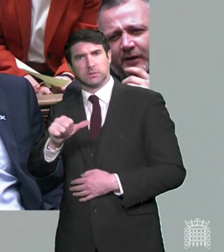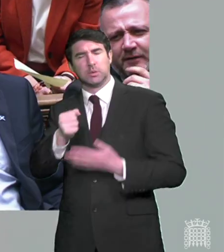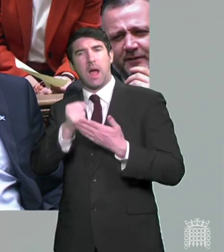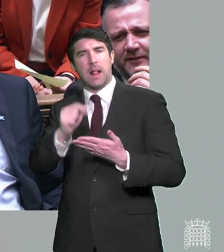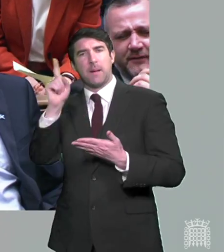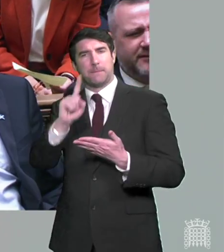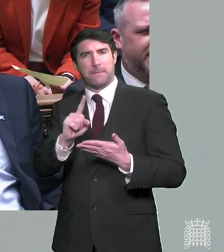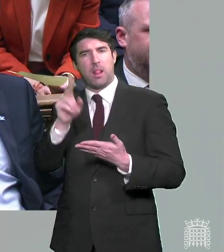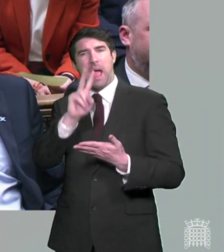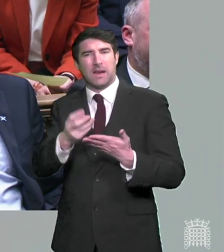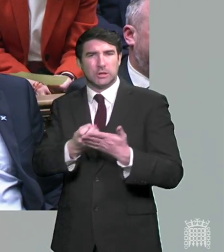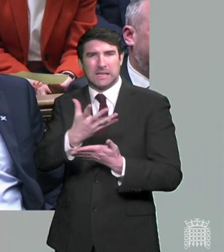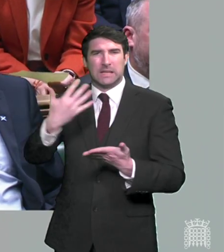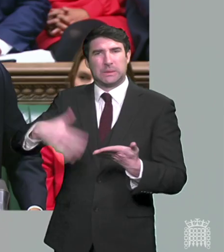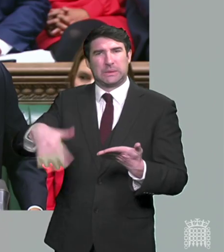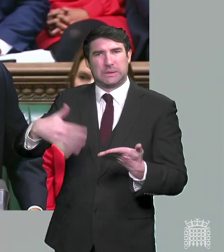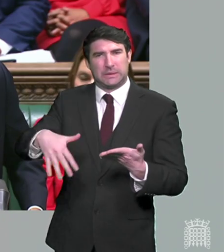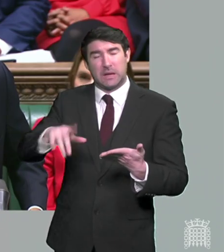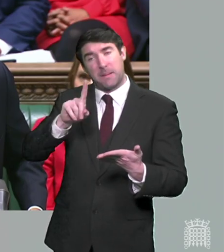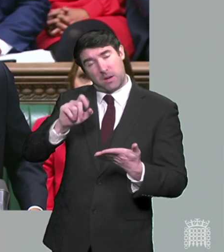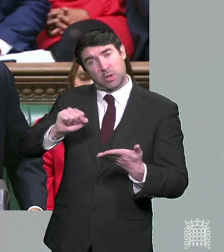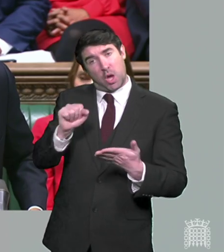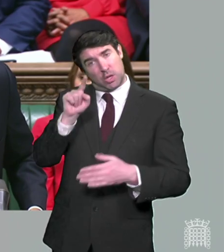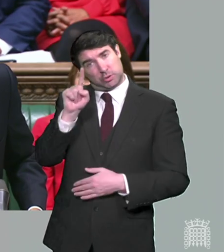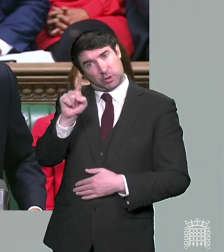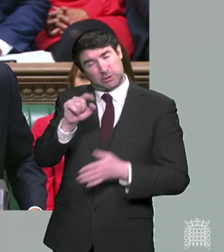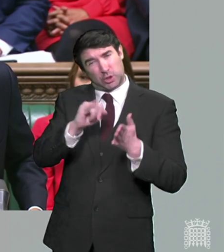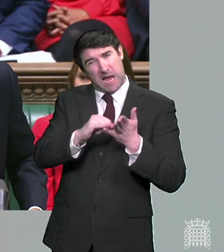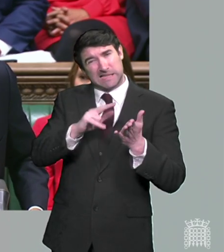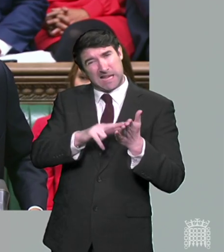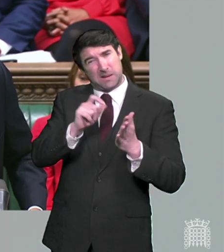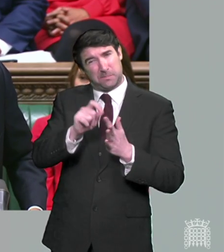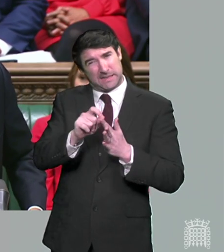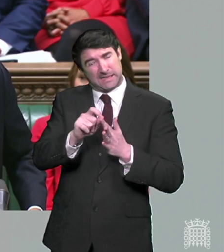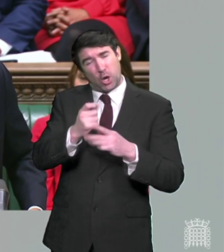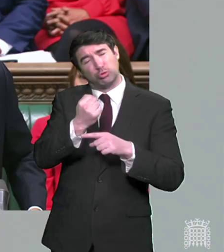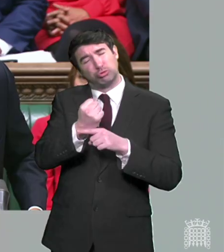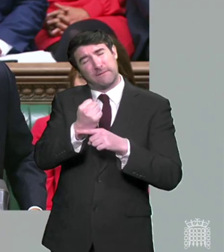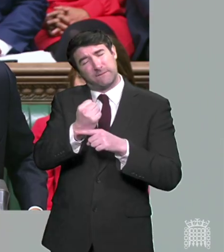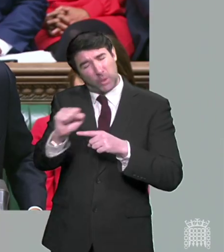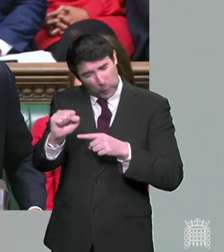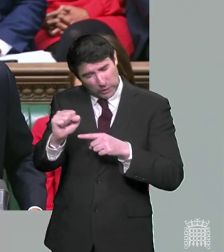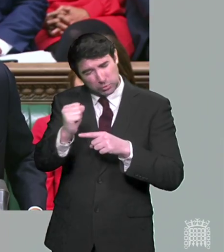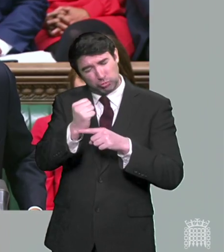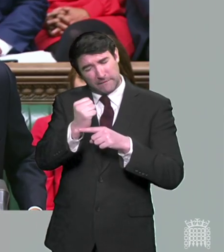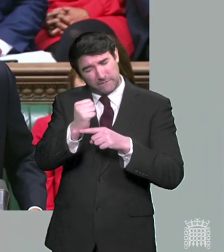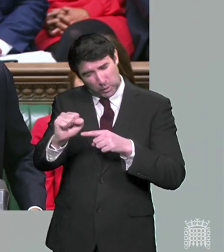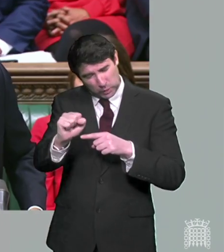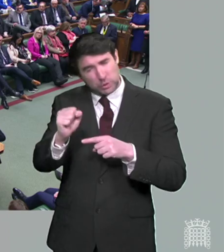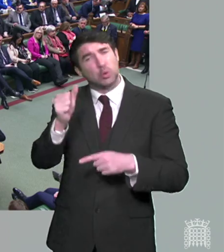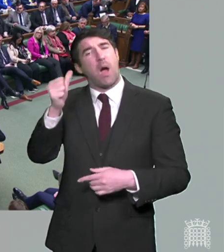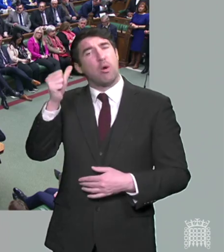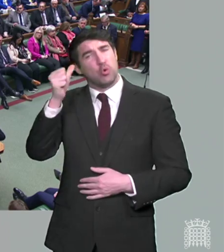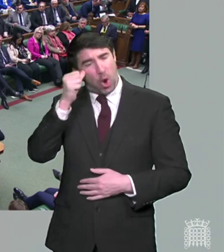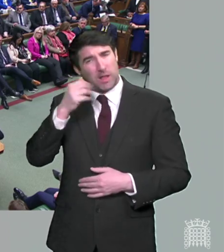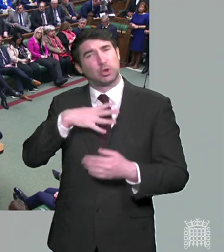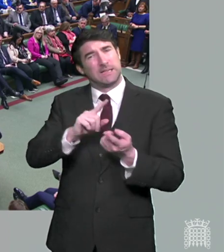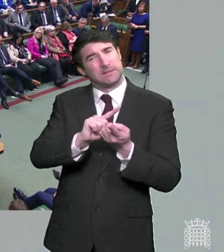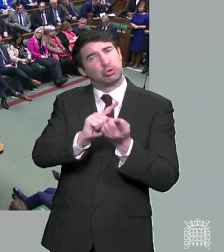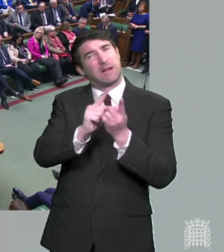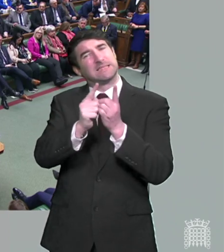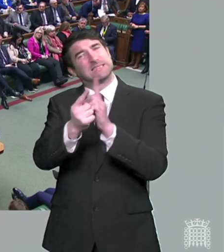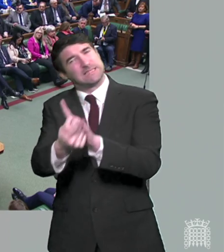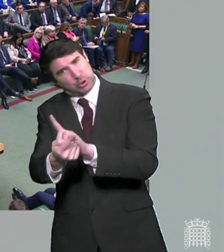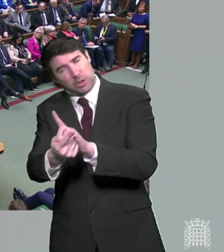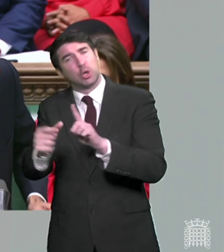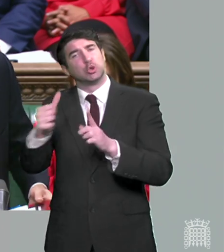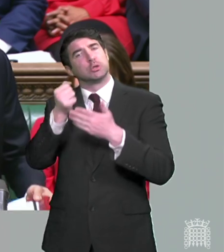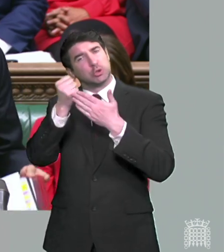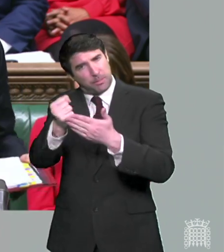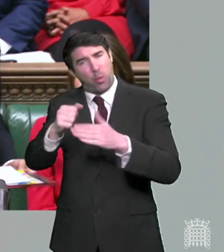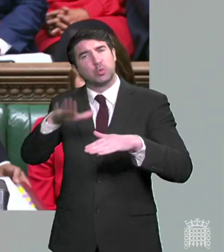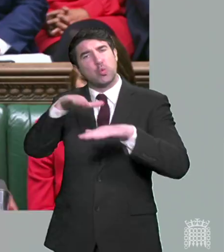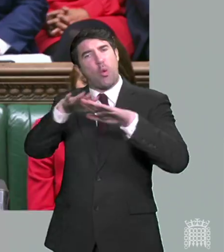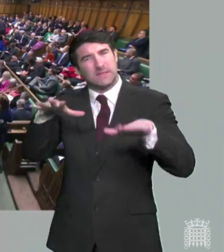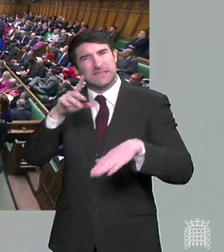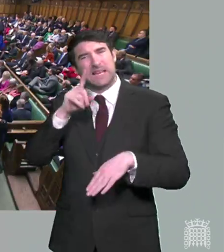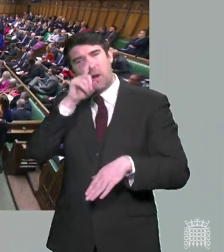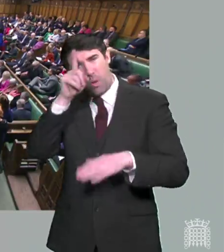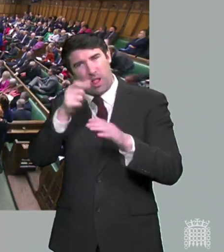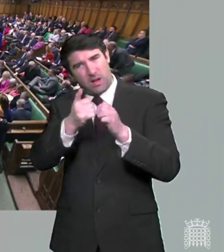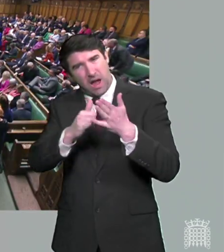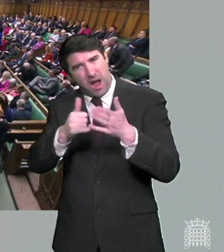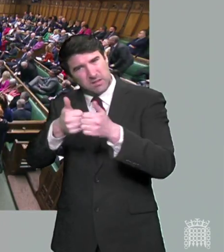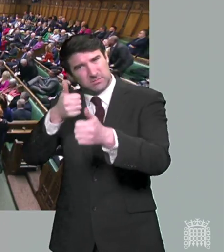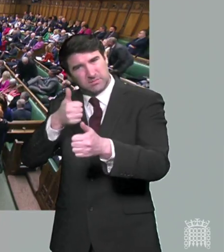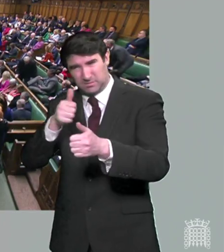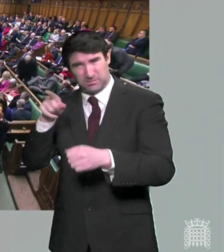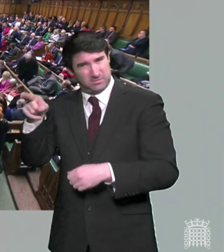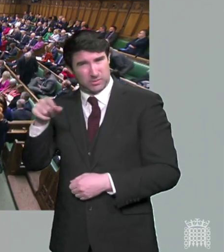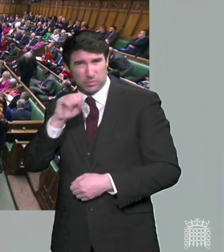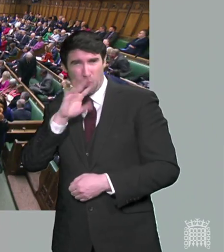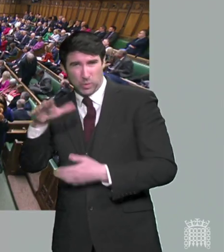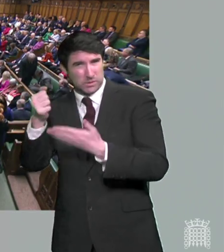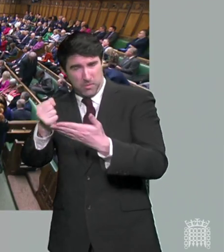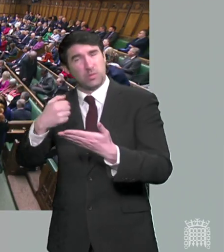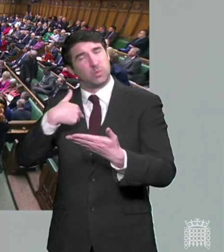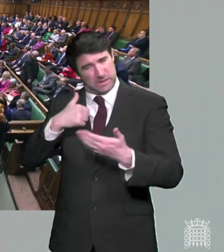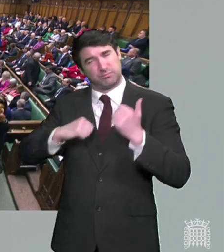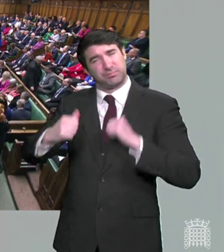What is economically damaging for Scotland is the SNP’s refusal to acknowledge the need for a transition to support the North sea oil and gas industry, which we are proud to do.